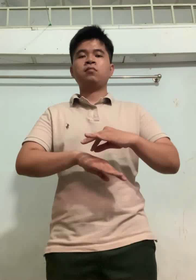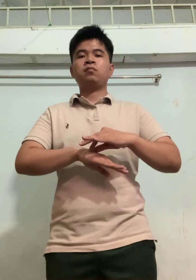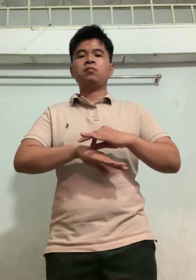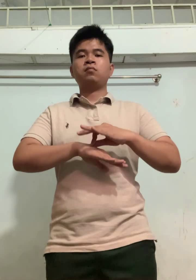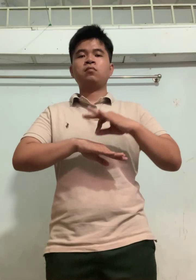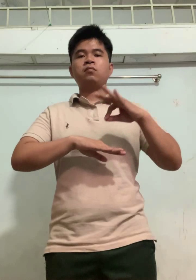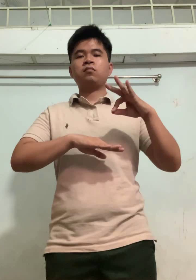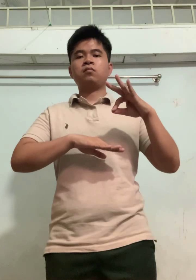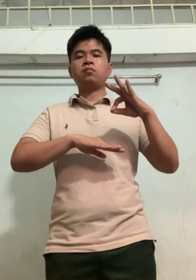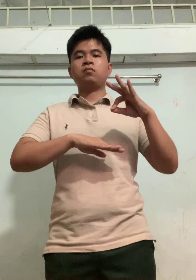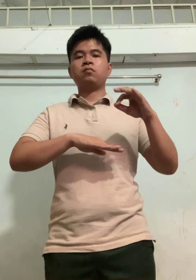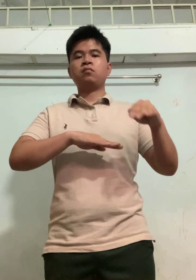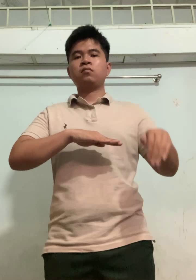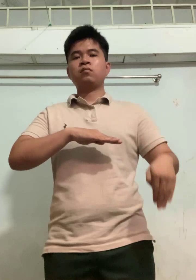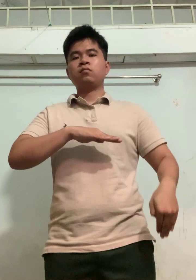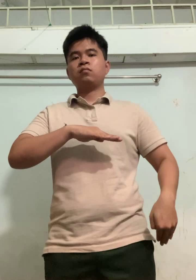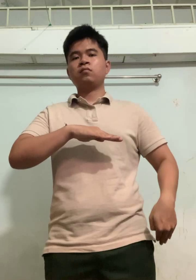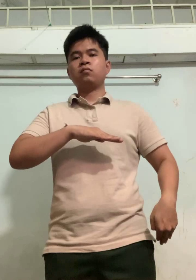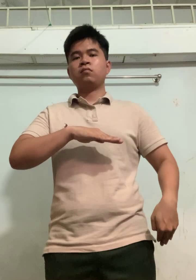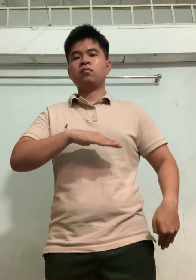tuan sau